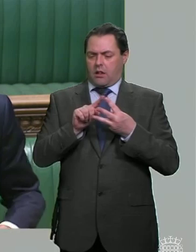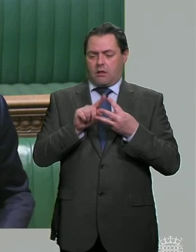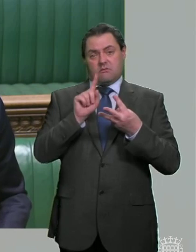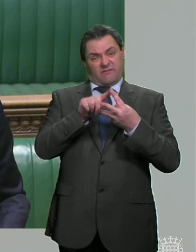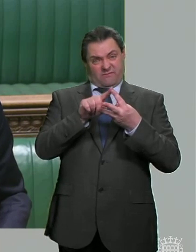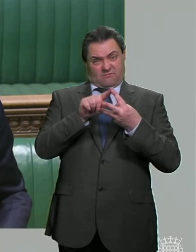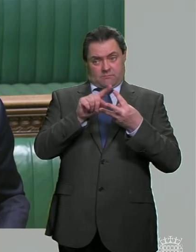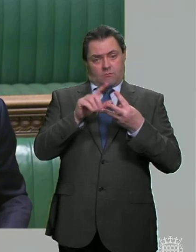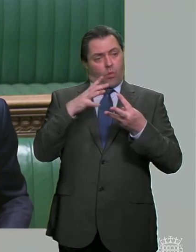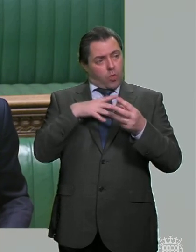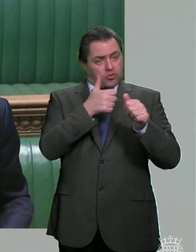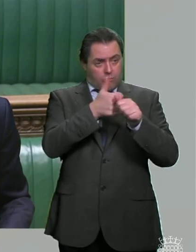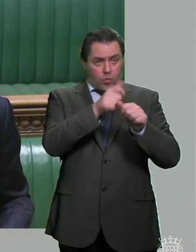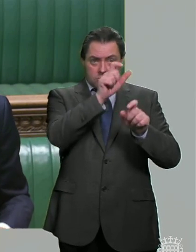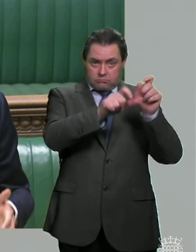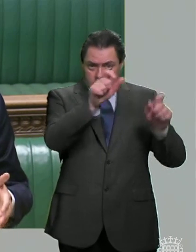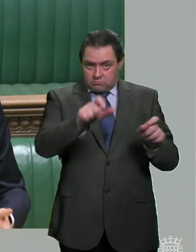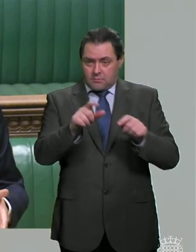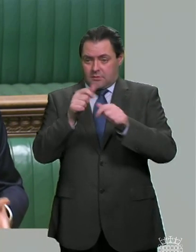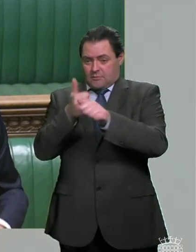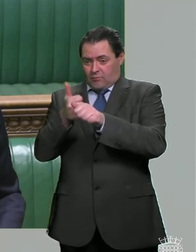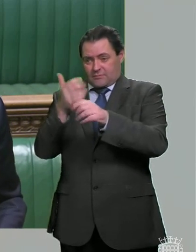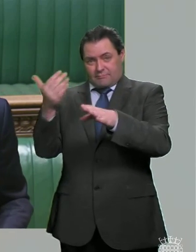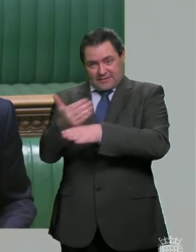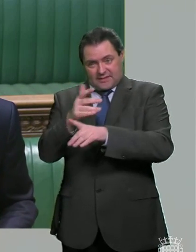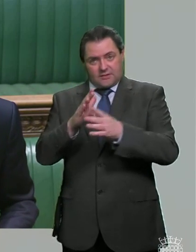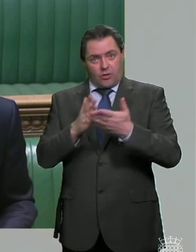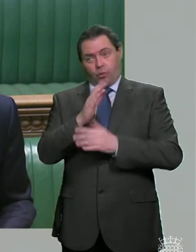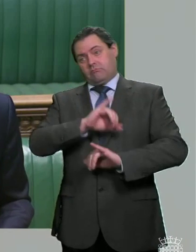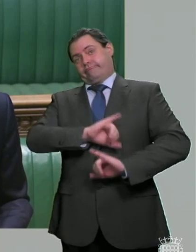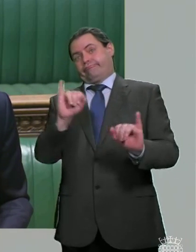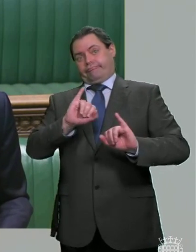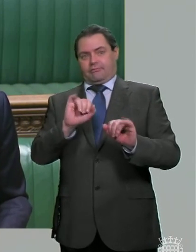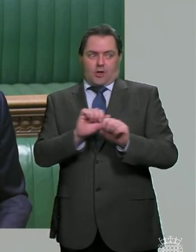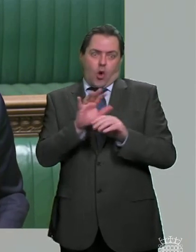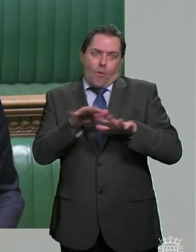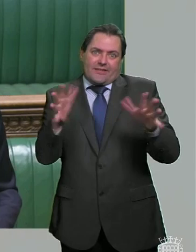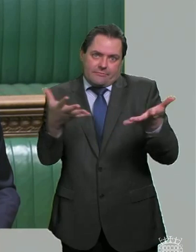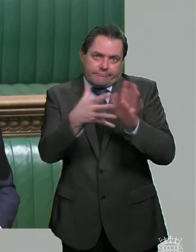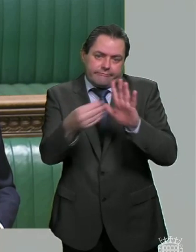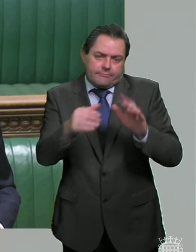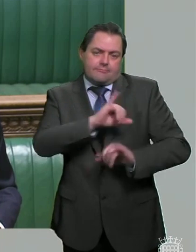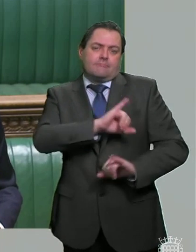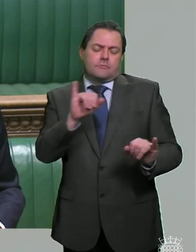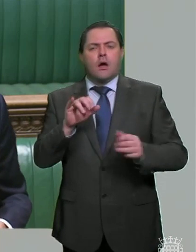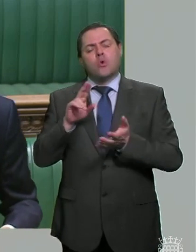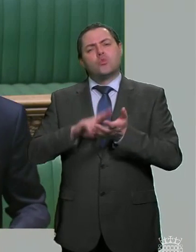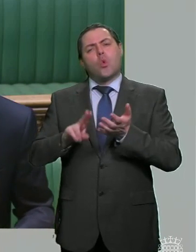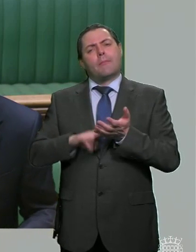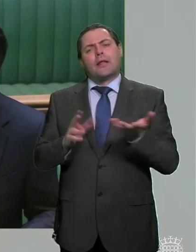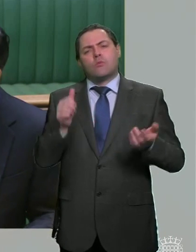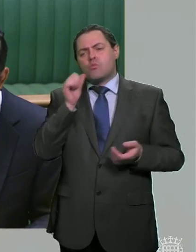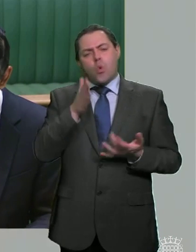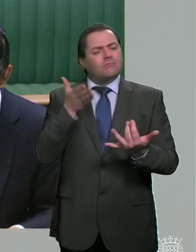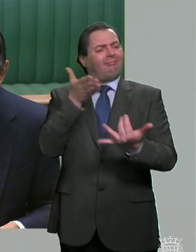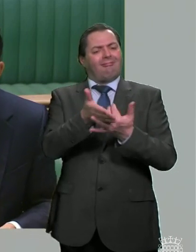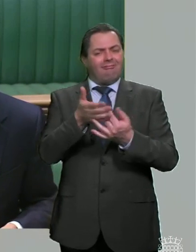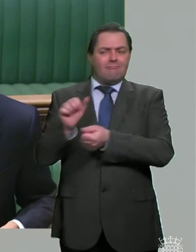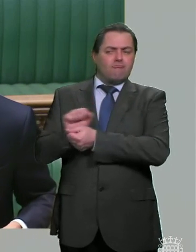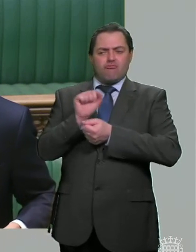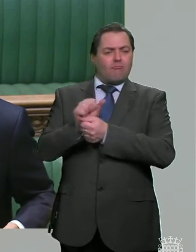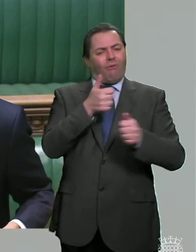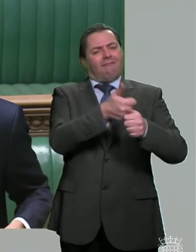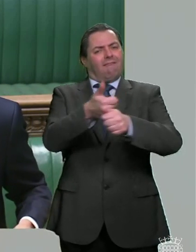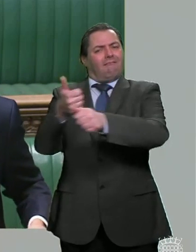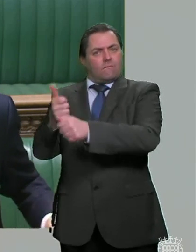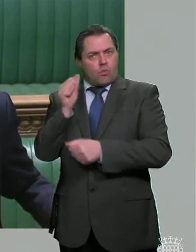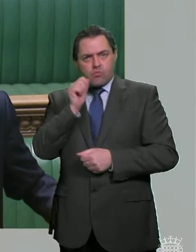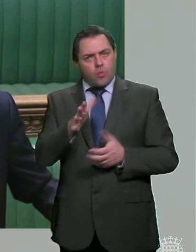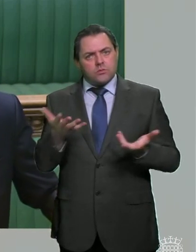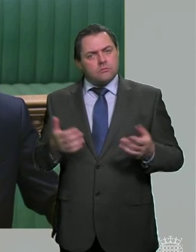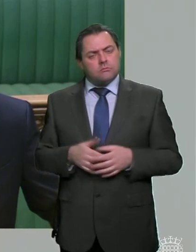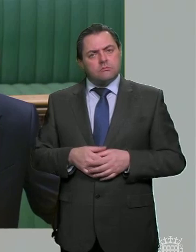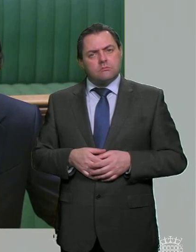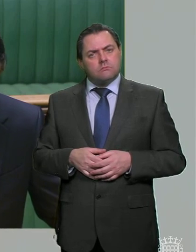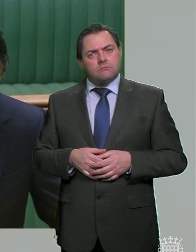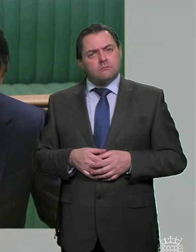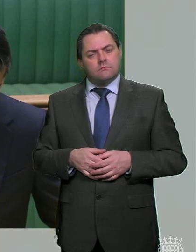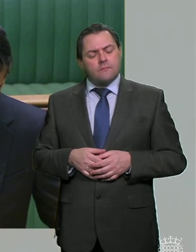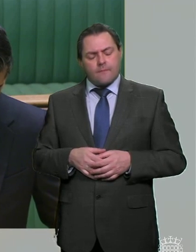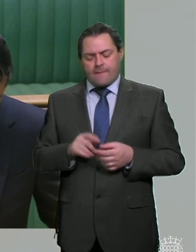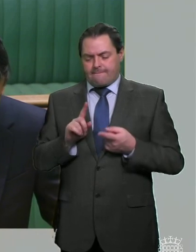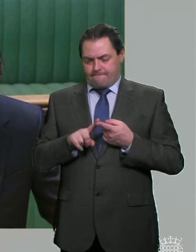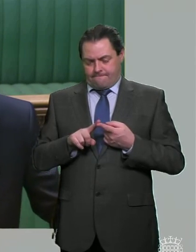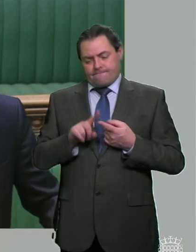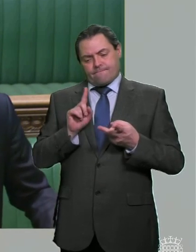First, while it is right to help people and businesses through an acute crisis like this one, in normal times the state should not be borrowing to pay for everyday public spending.